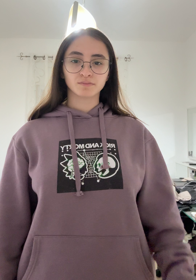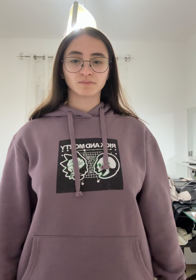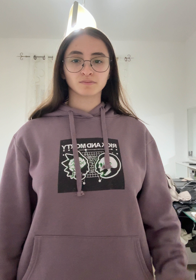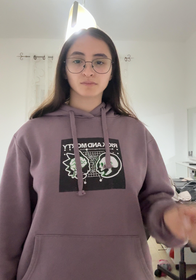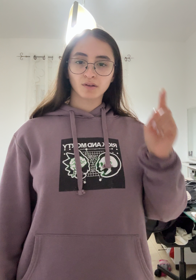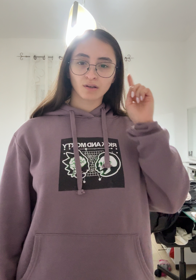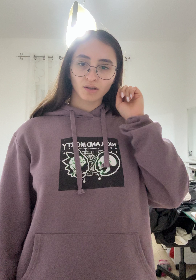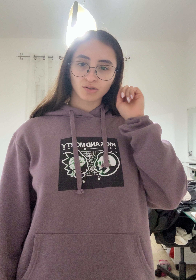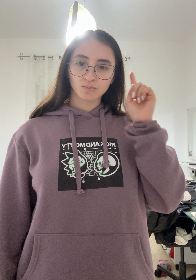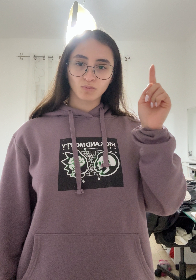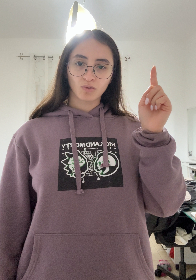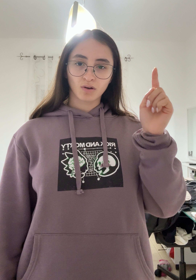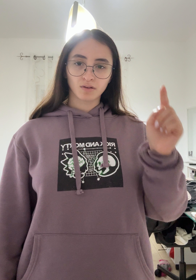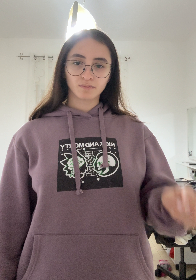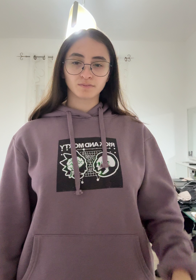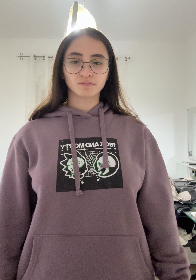לשמוע